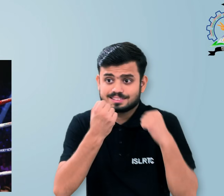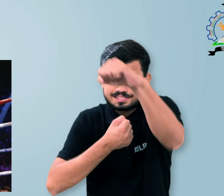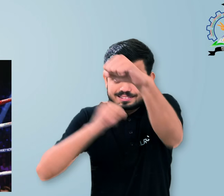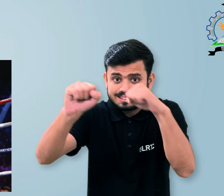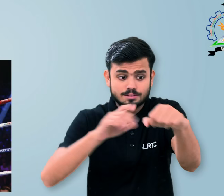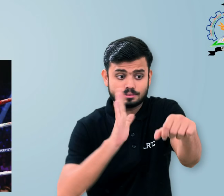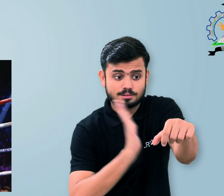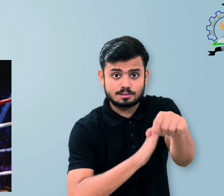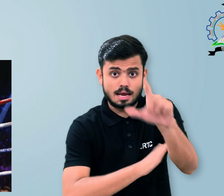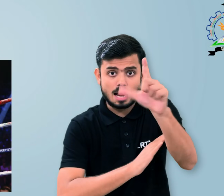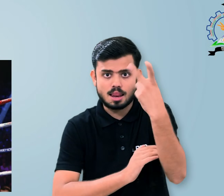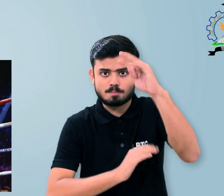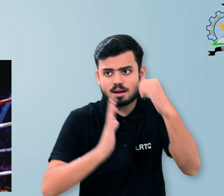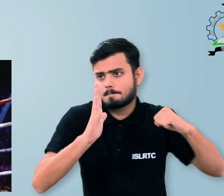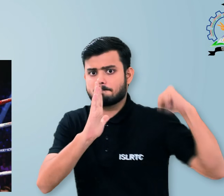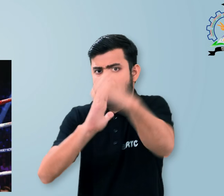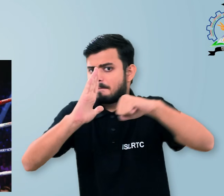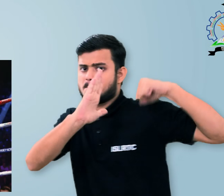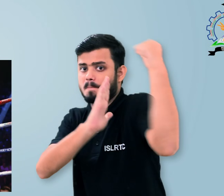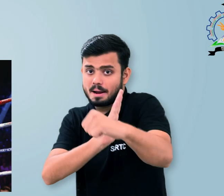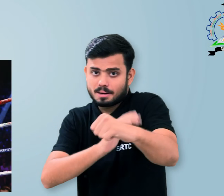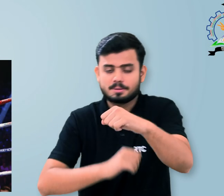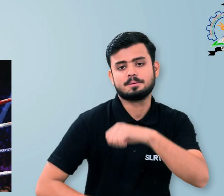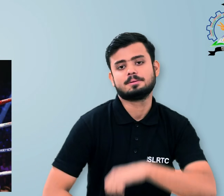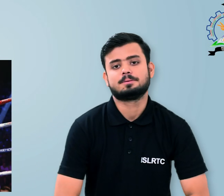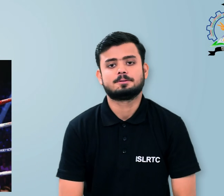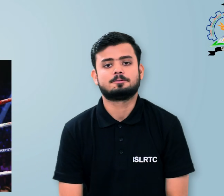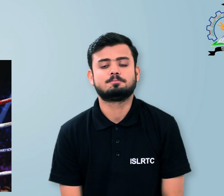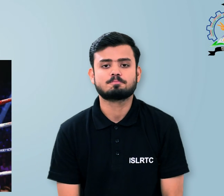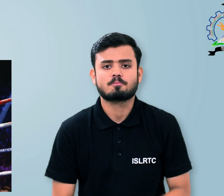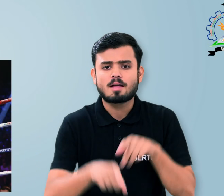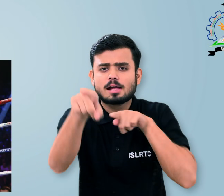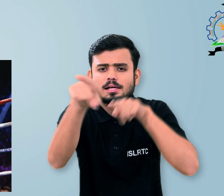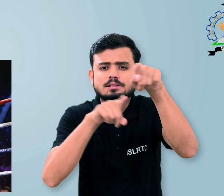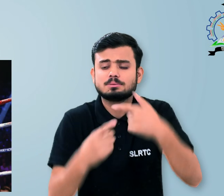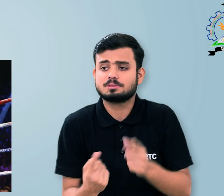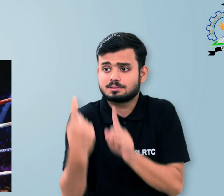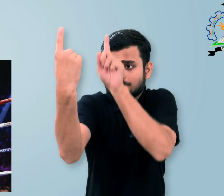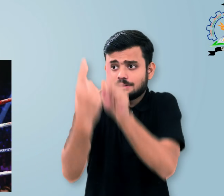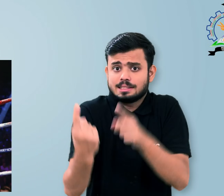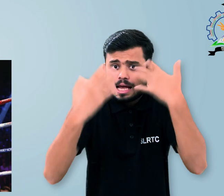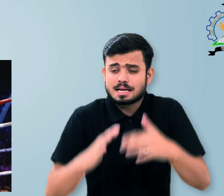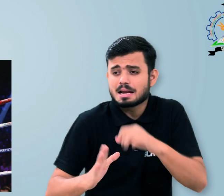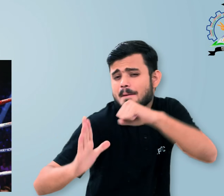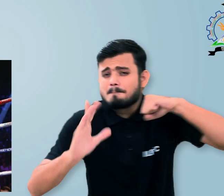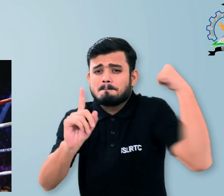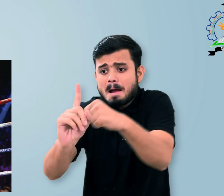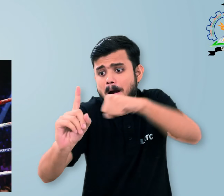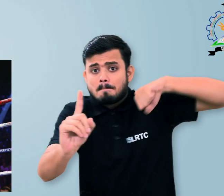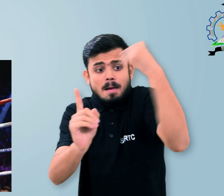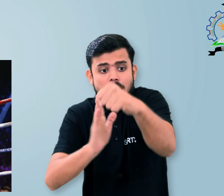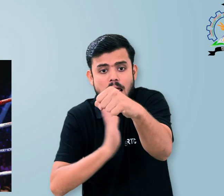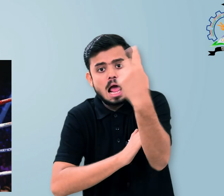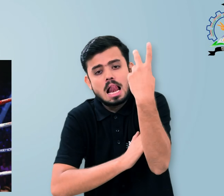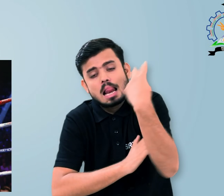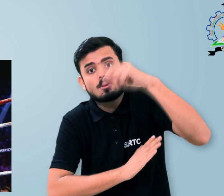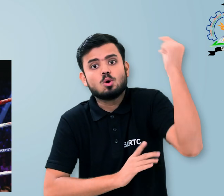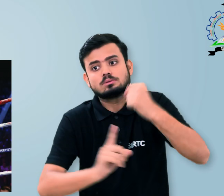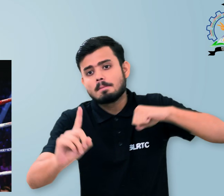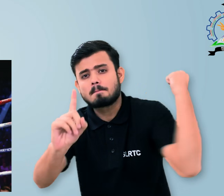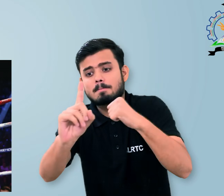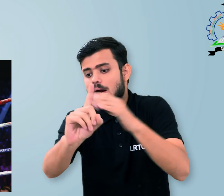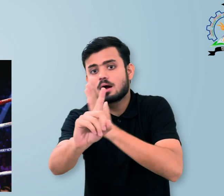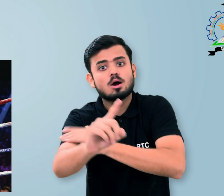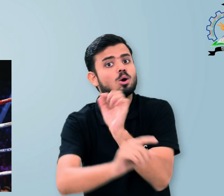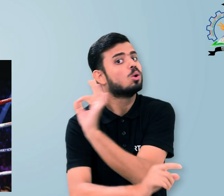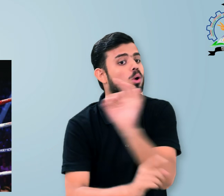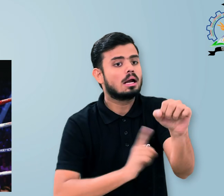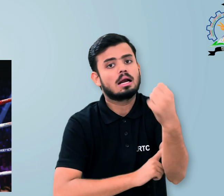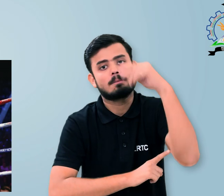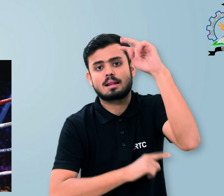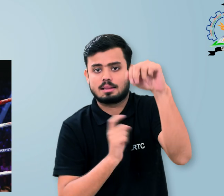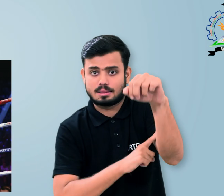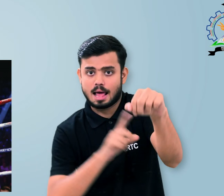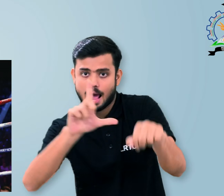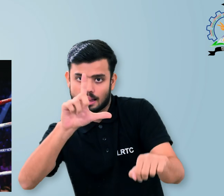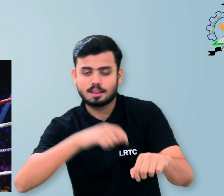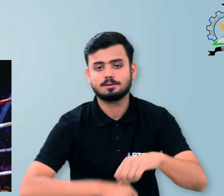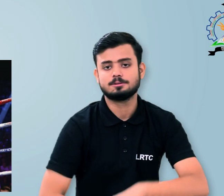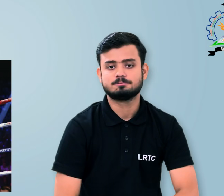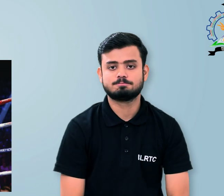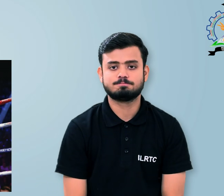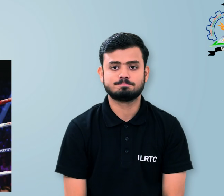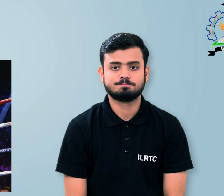Southpaw Slang for a left-handed fighter or someone who is left hand dominant.